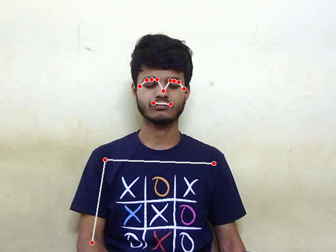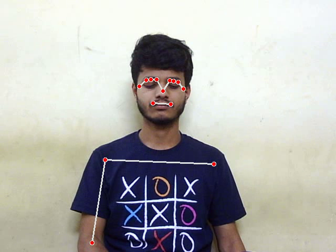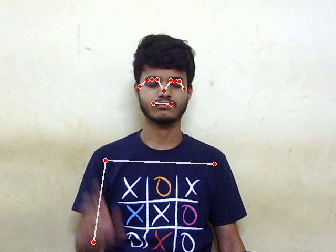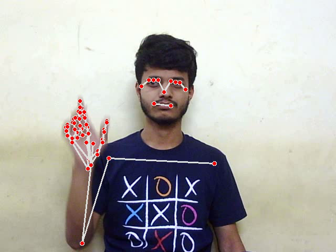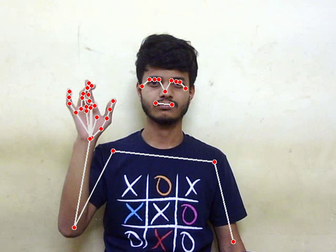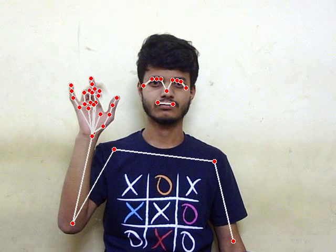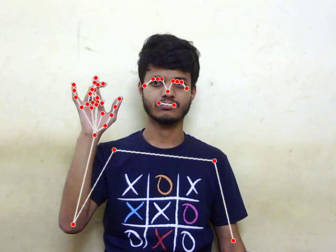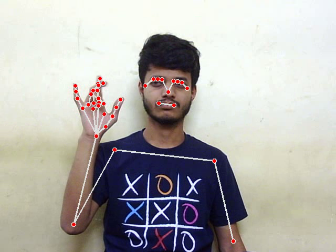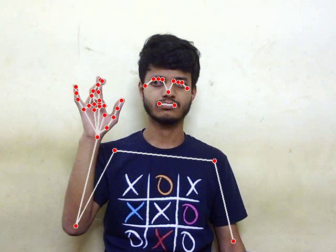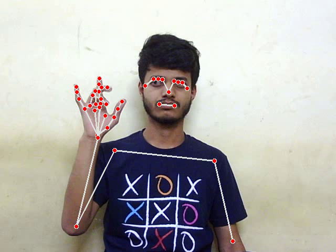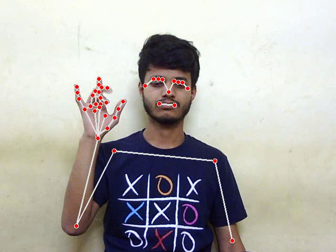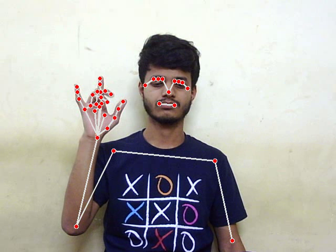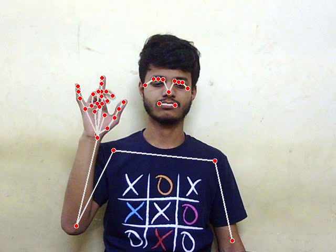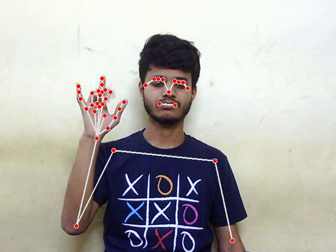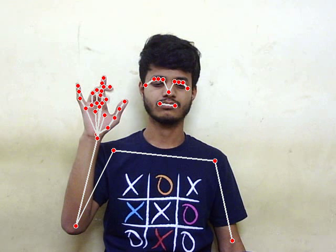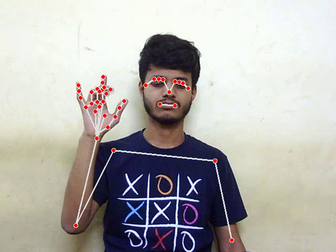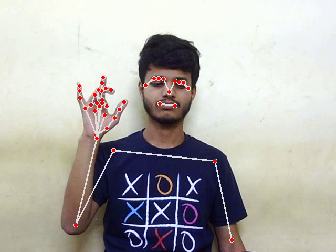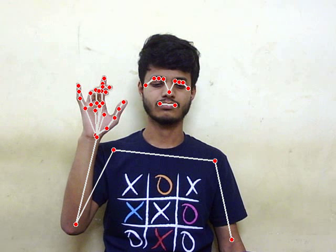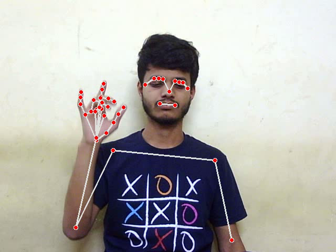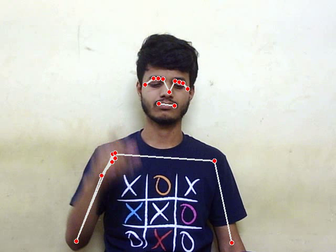why